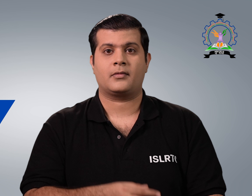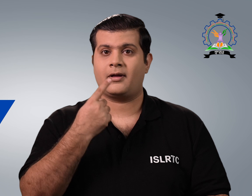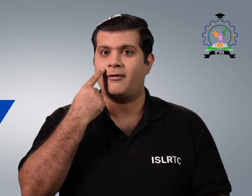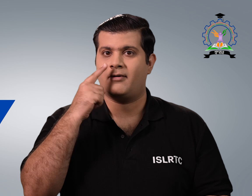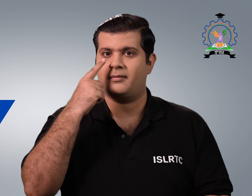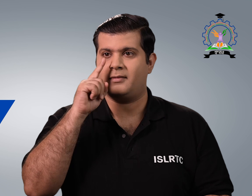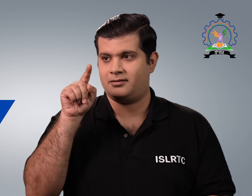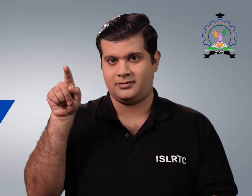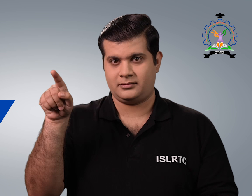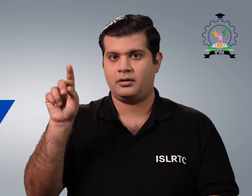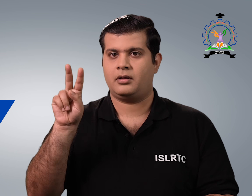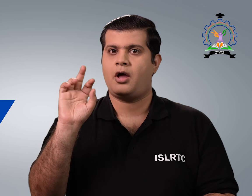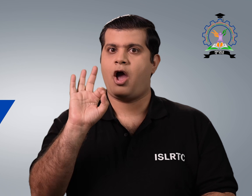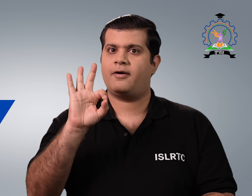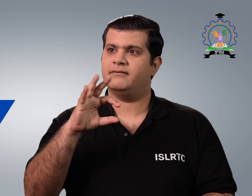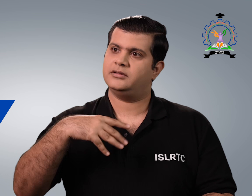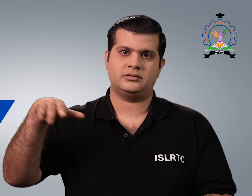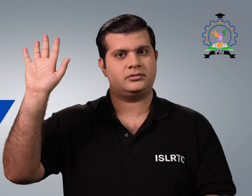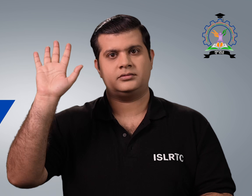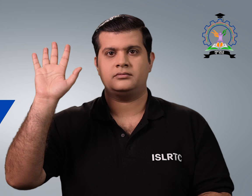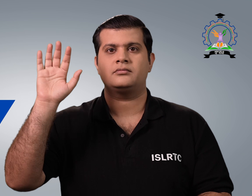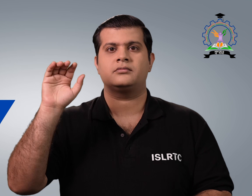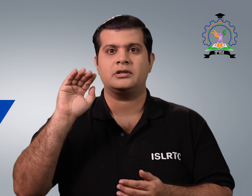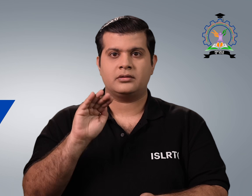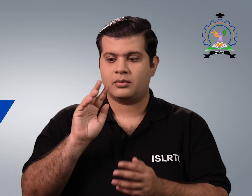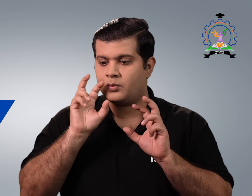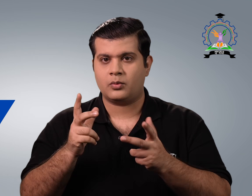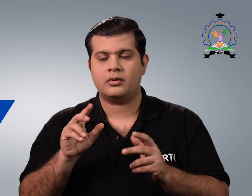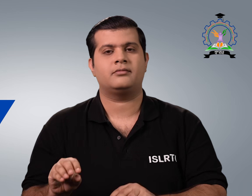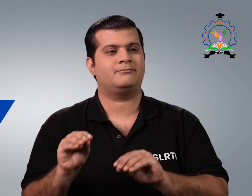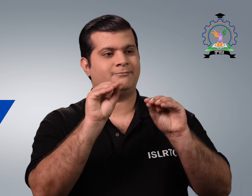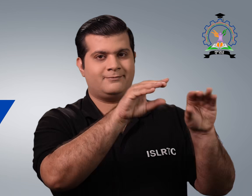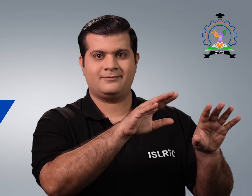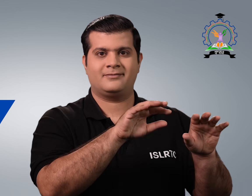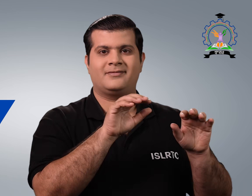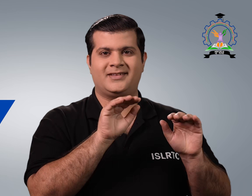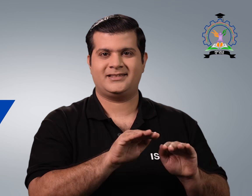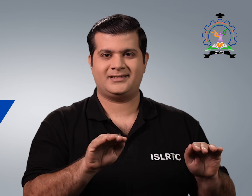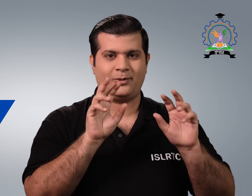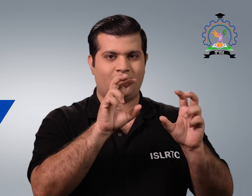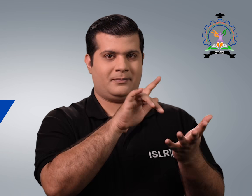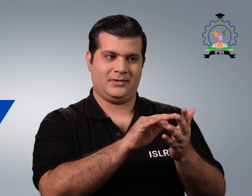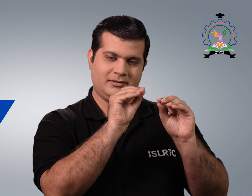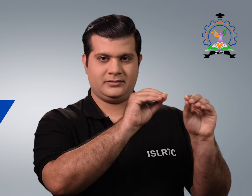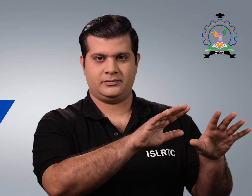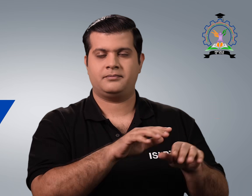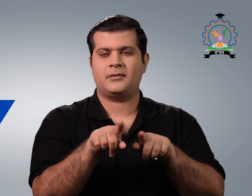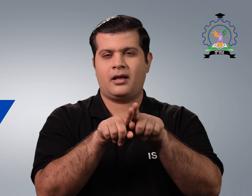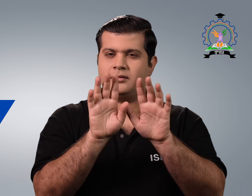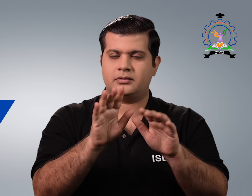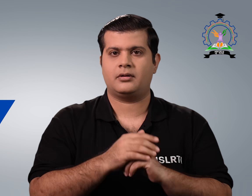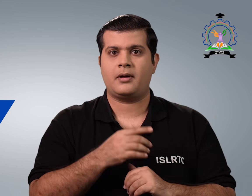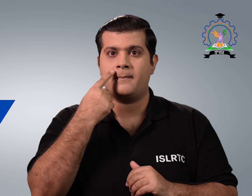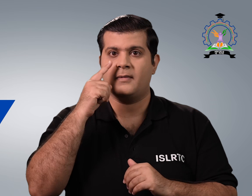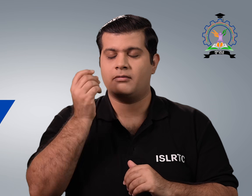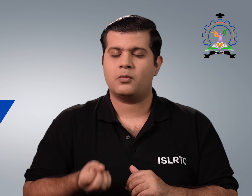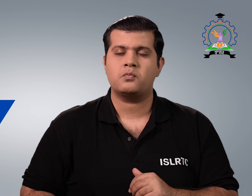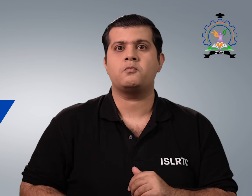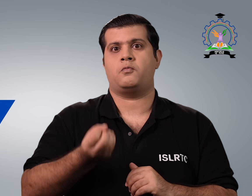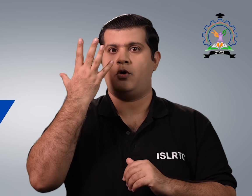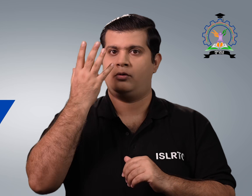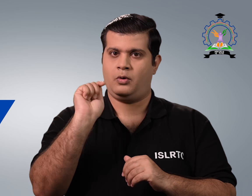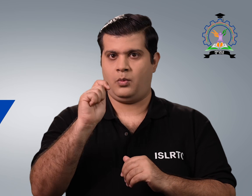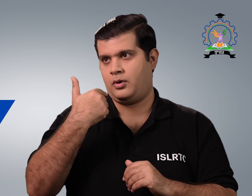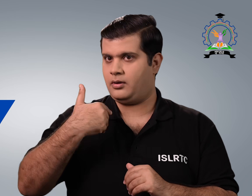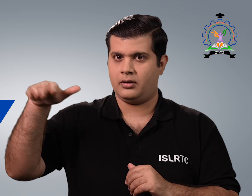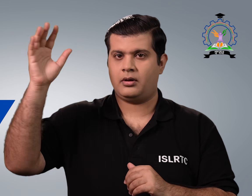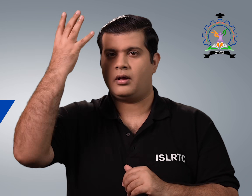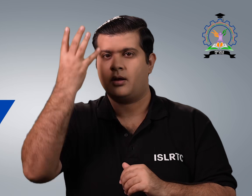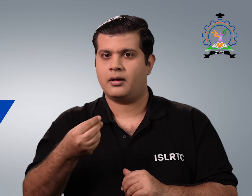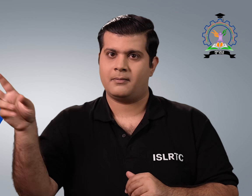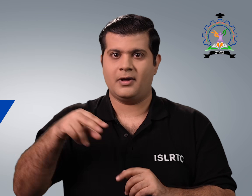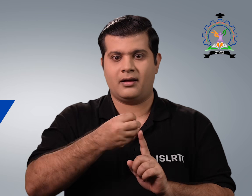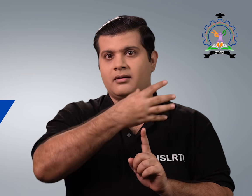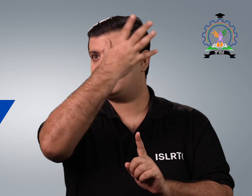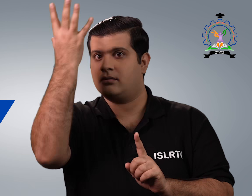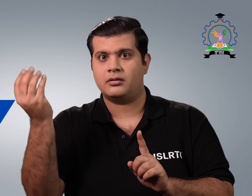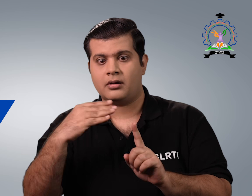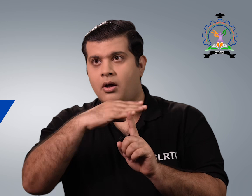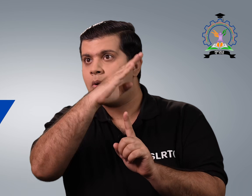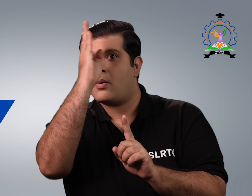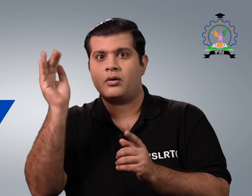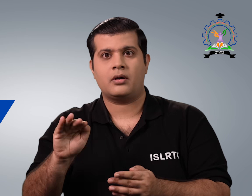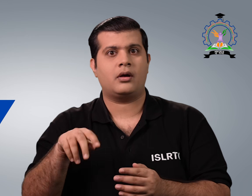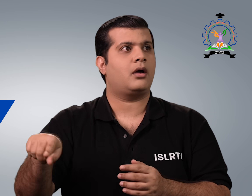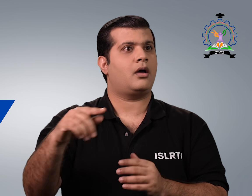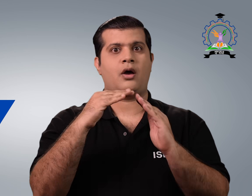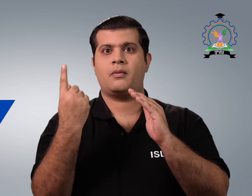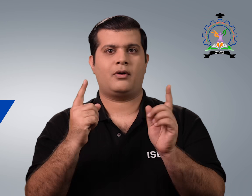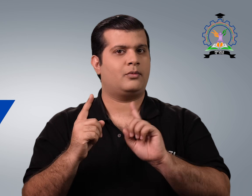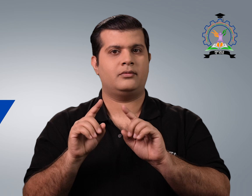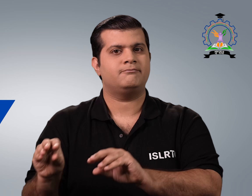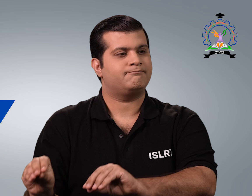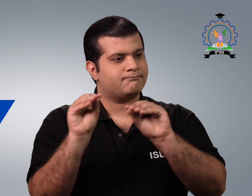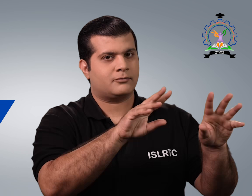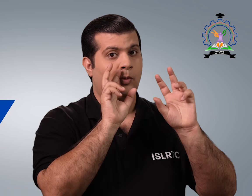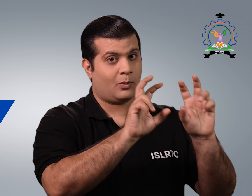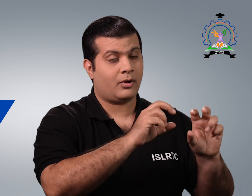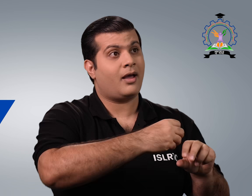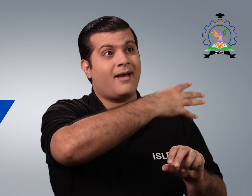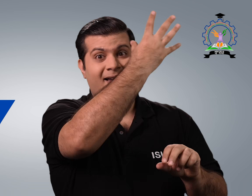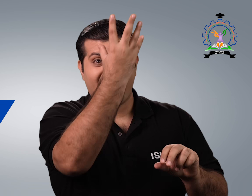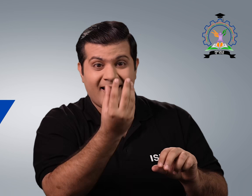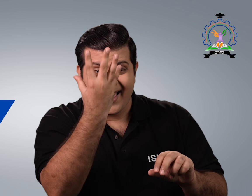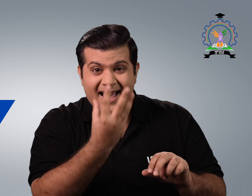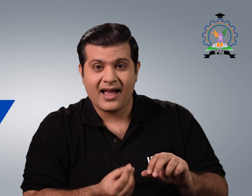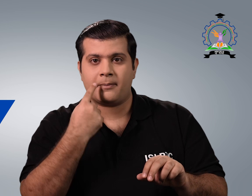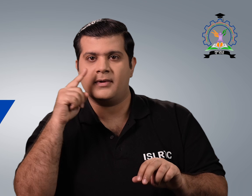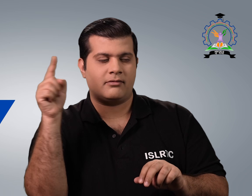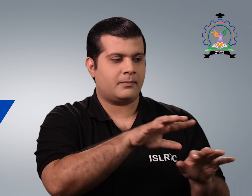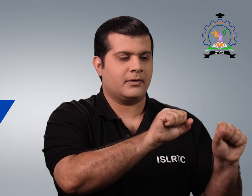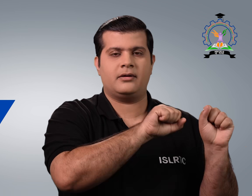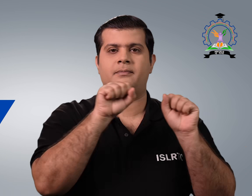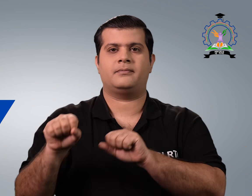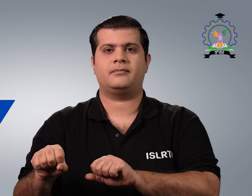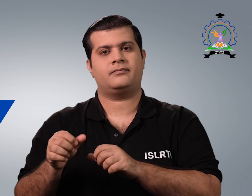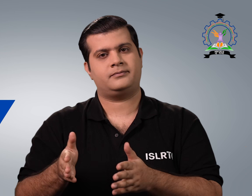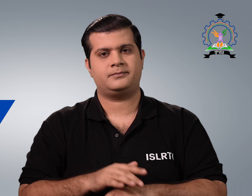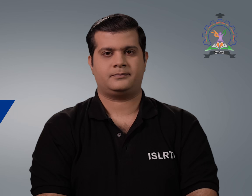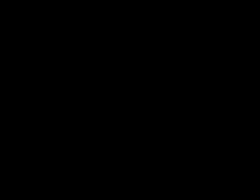When parents are at work, children are sent to daycare for care and supervision. For example, when parents are at work during the day, children who cannot stay home alone are sent to daycare and picked up in the evening.